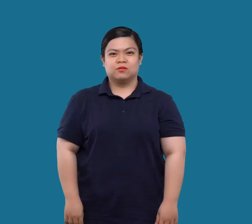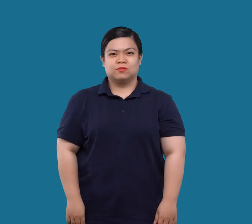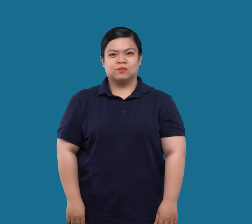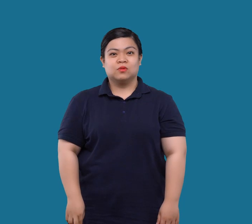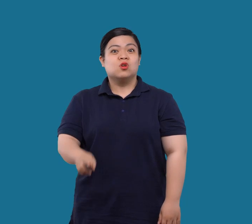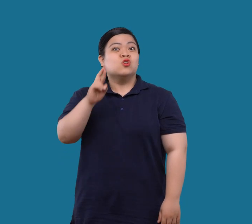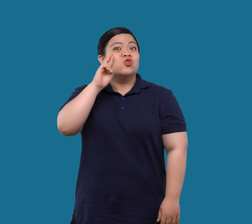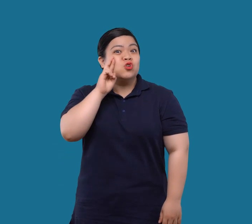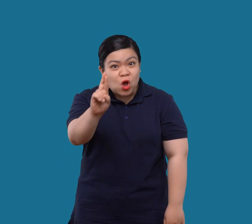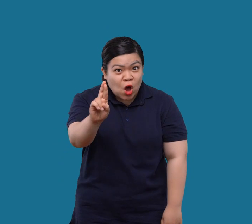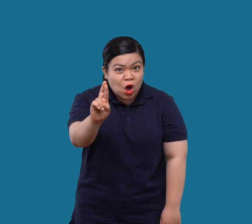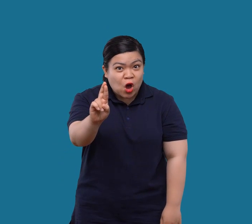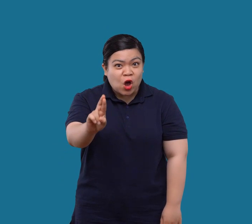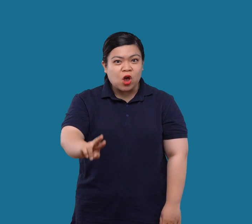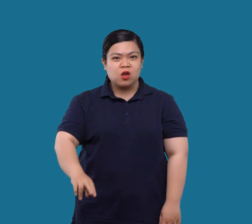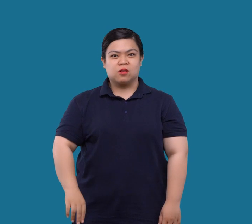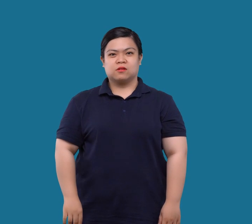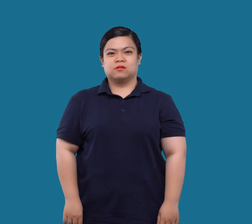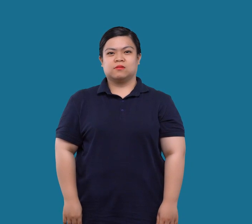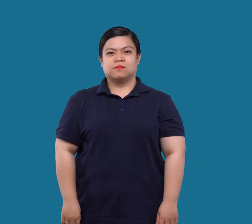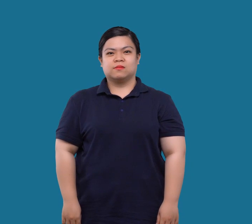rõ ràng